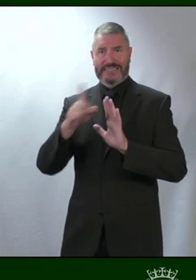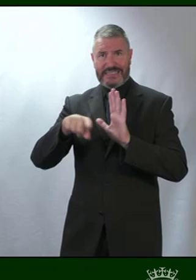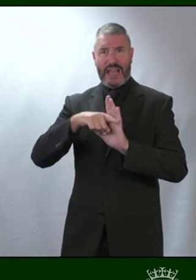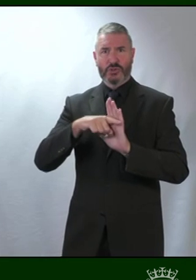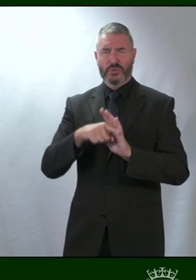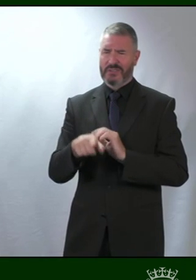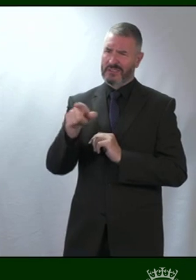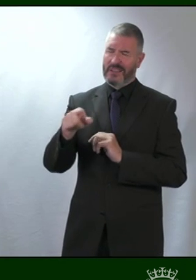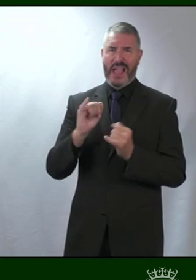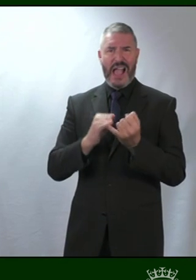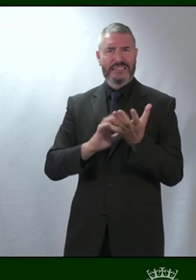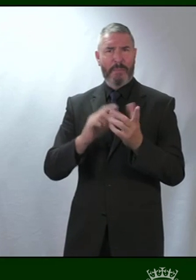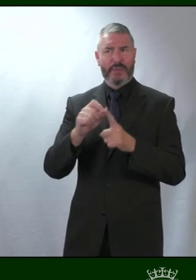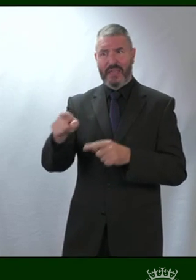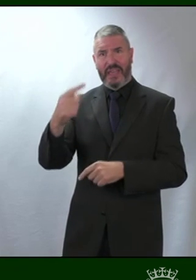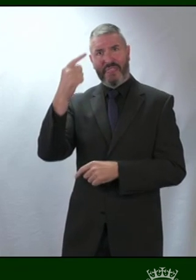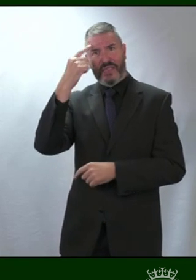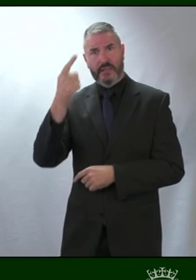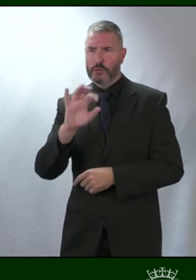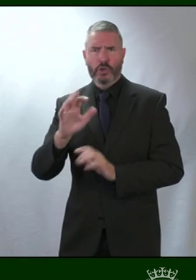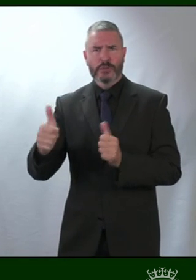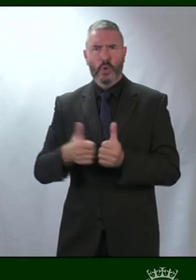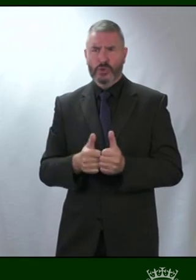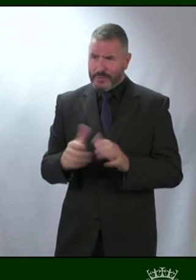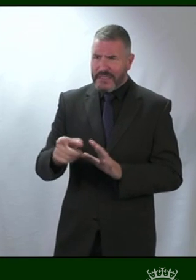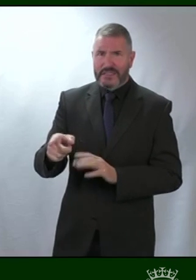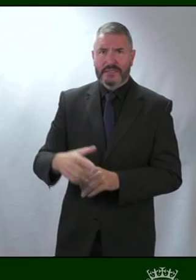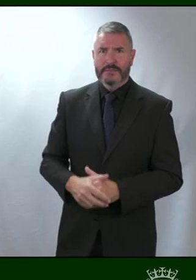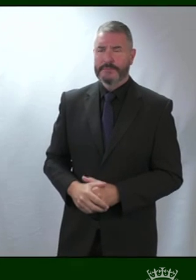Why does my right hon. Friend think the SNP did not support that Bill?